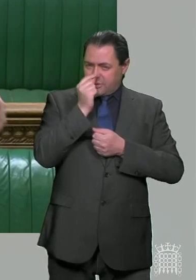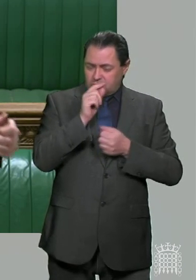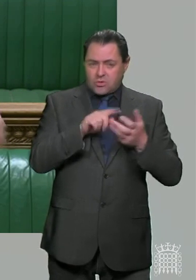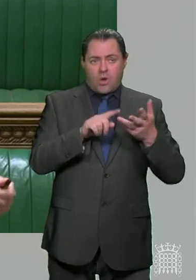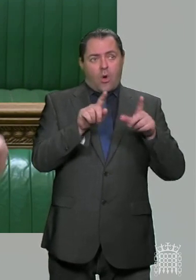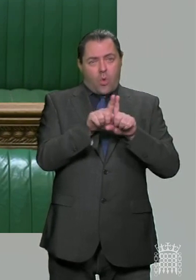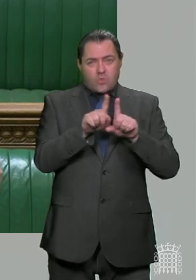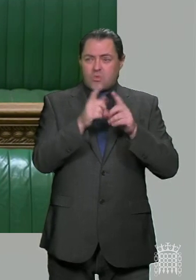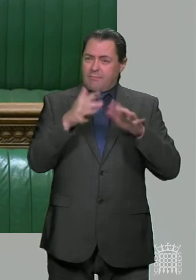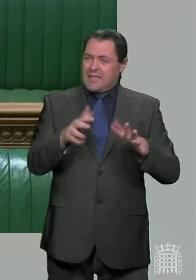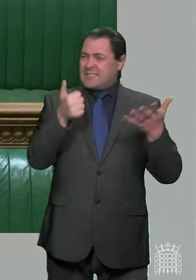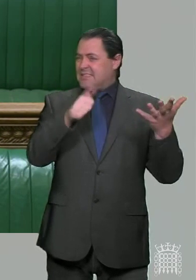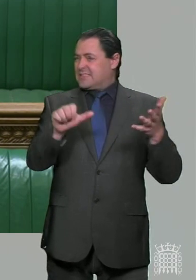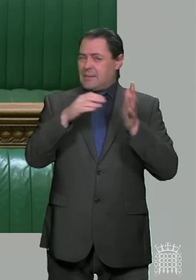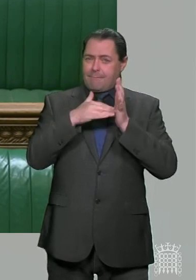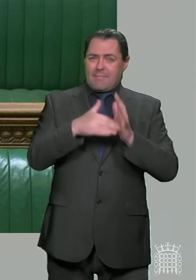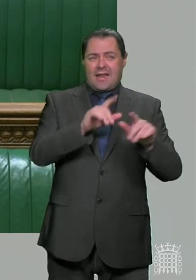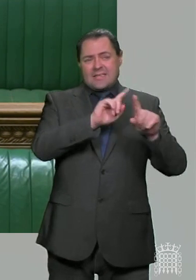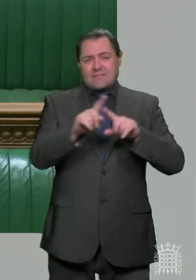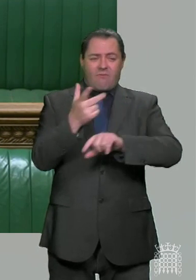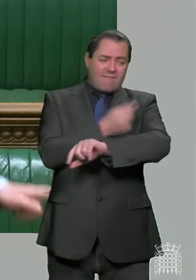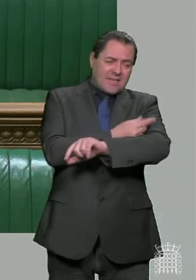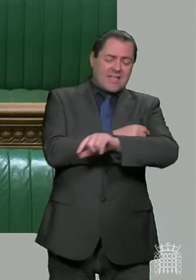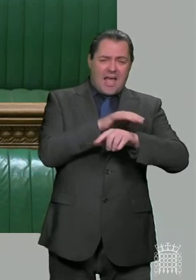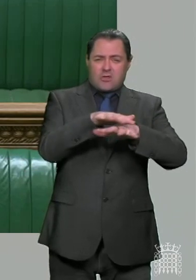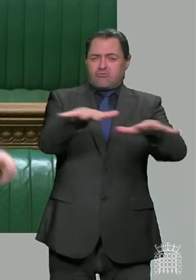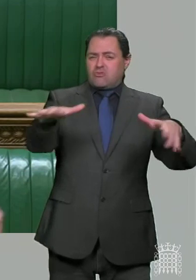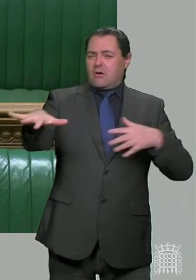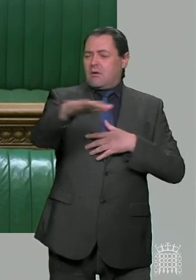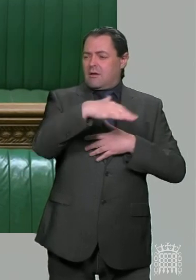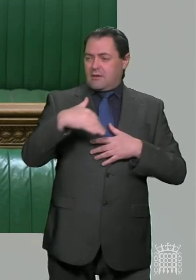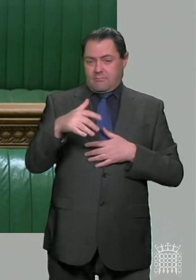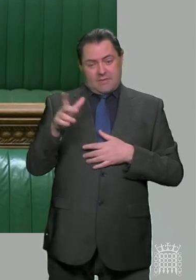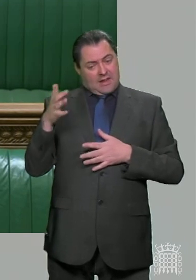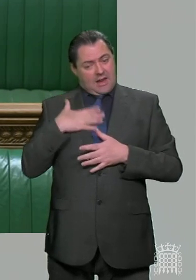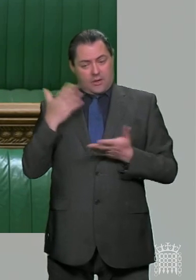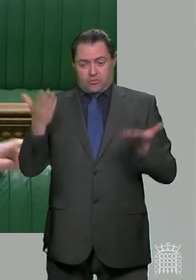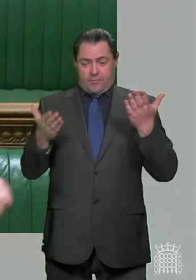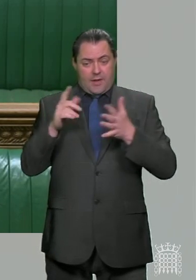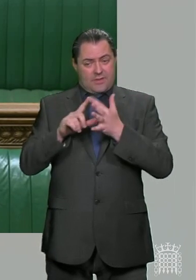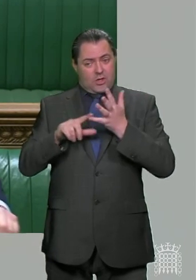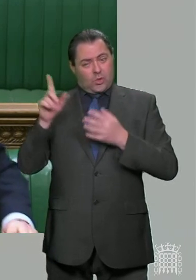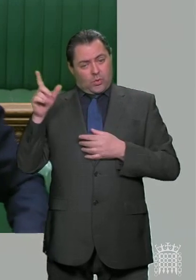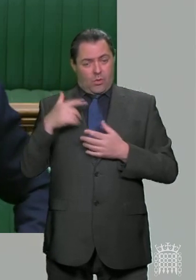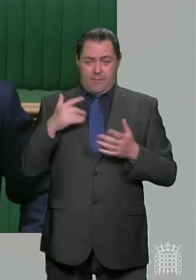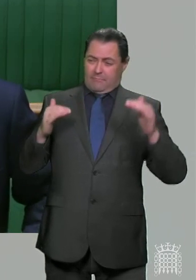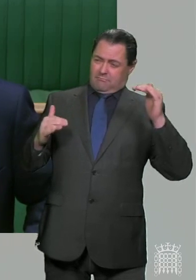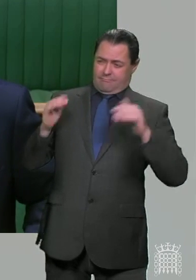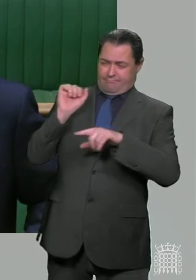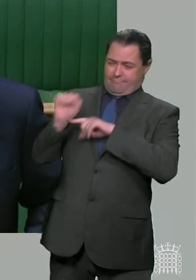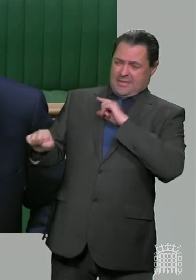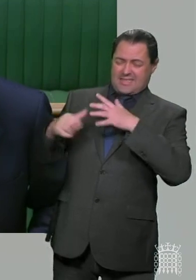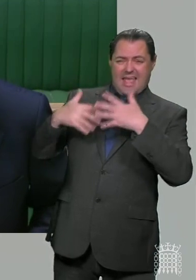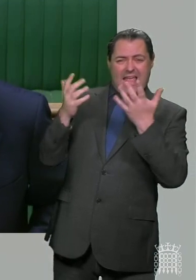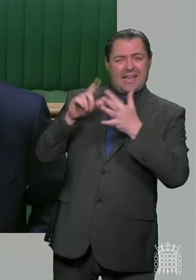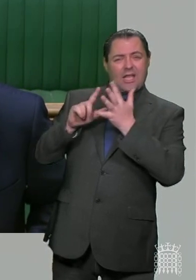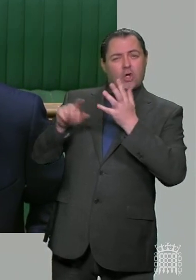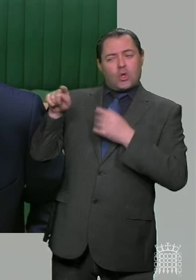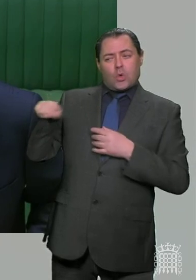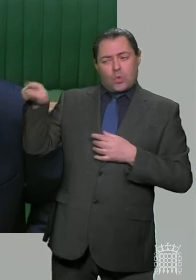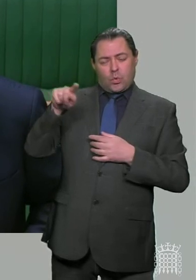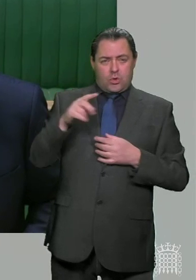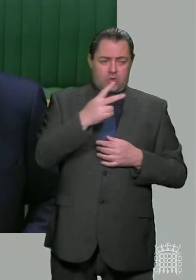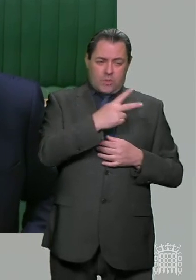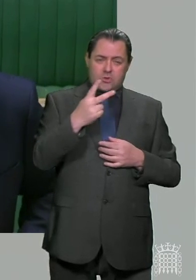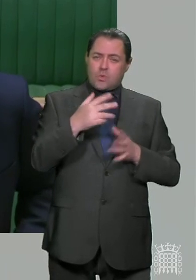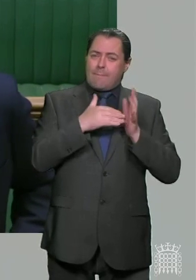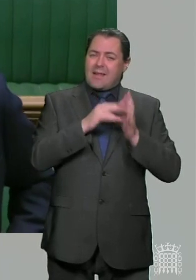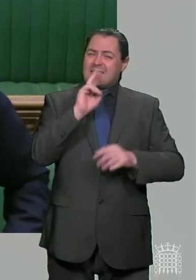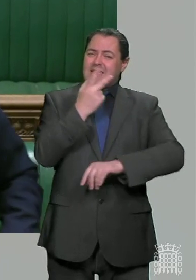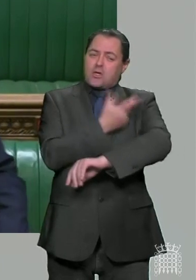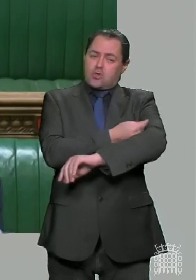We have delivered 60 million vaccinations across this country, more than—he loves these European comparisons—any other European country, including 22 million second doses.